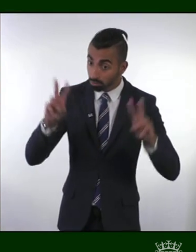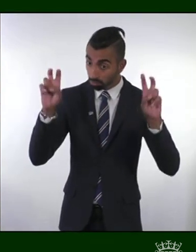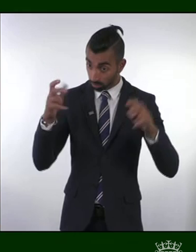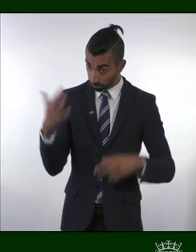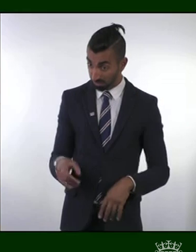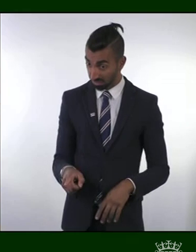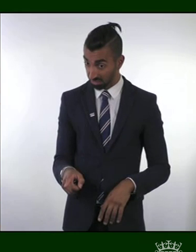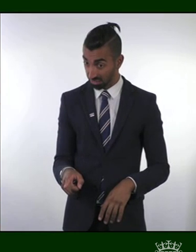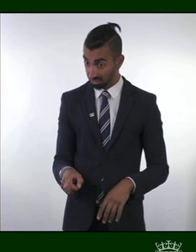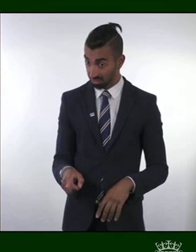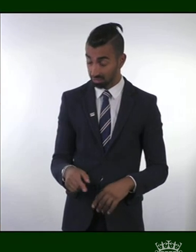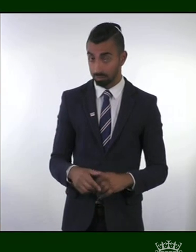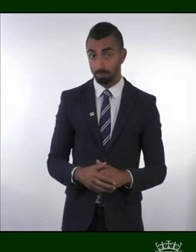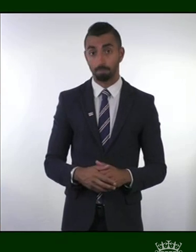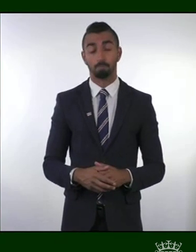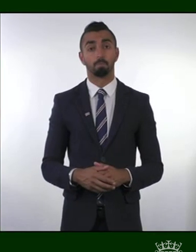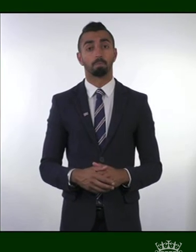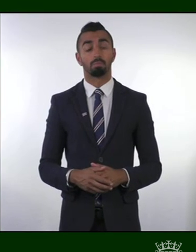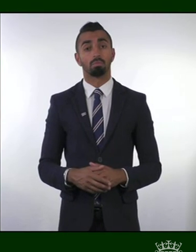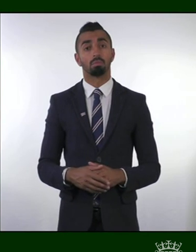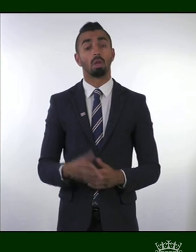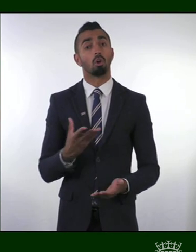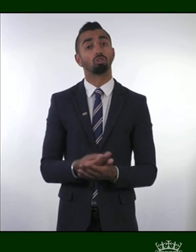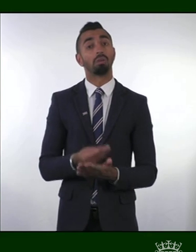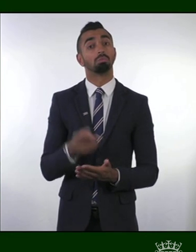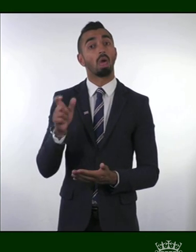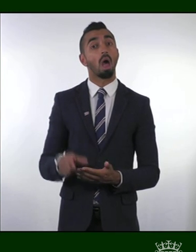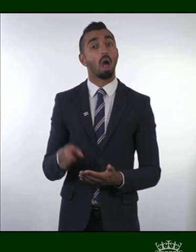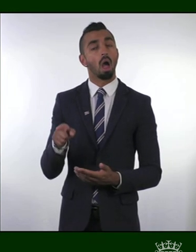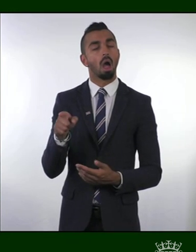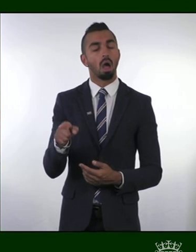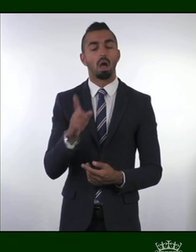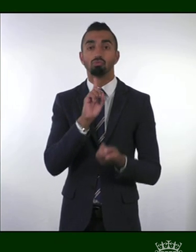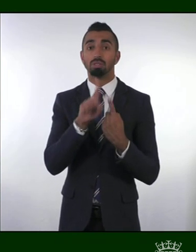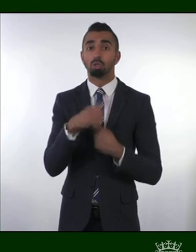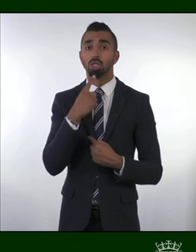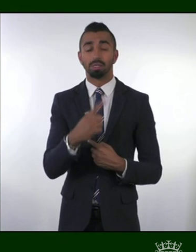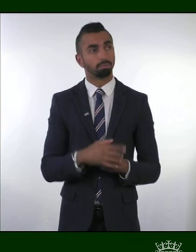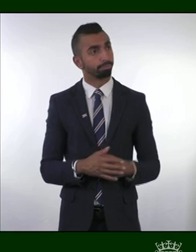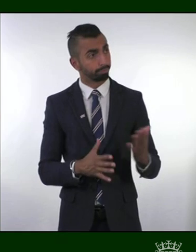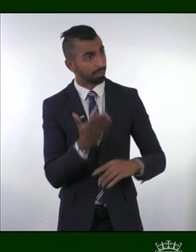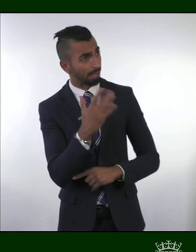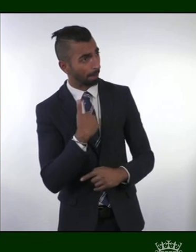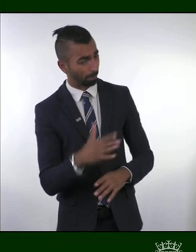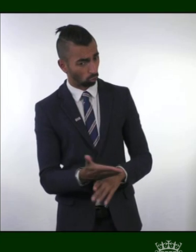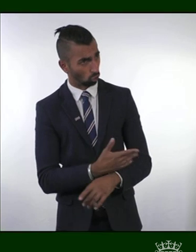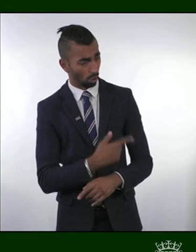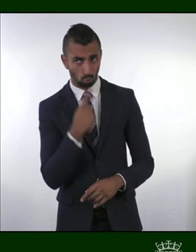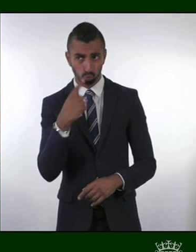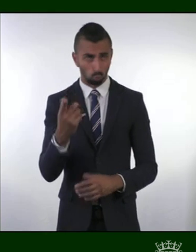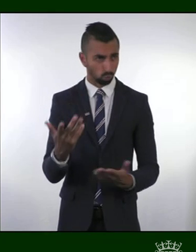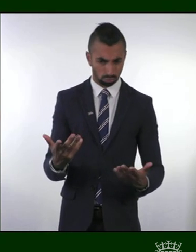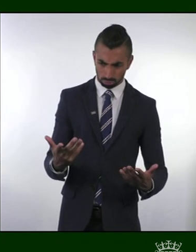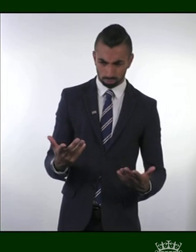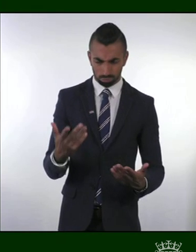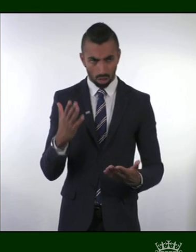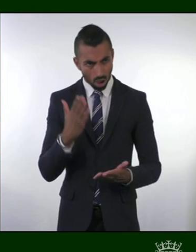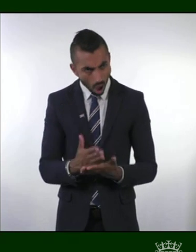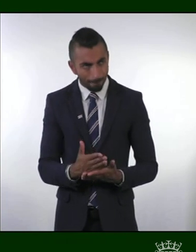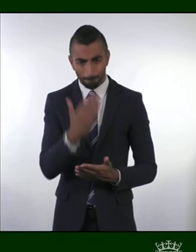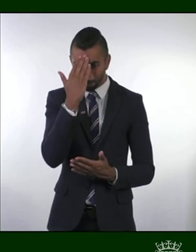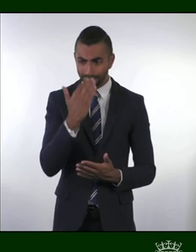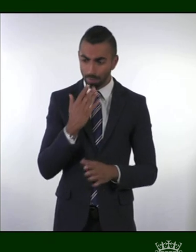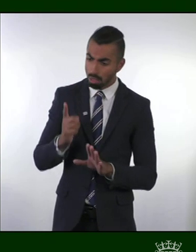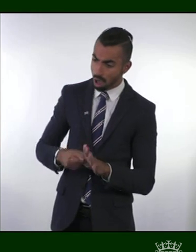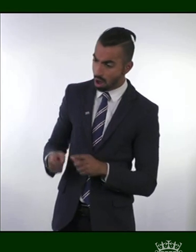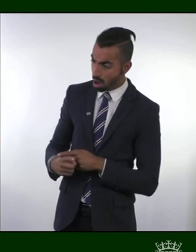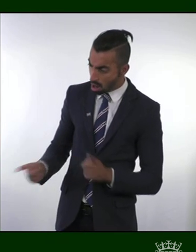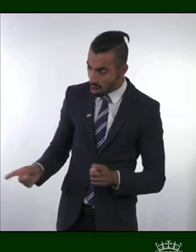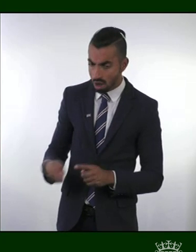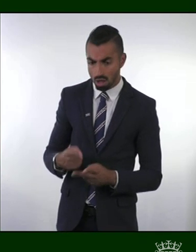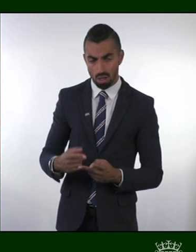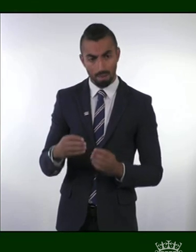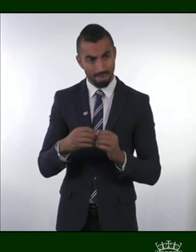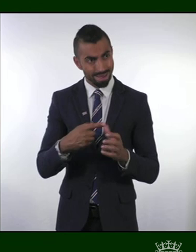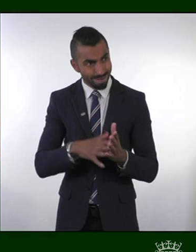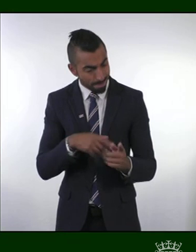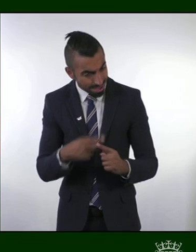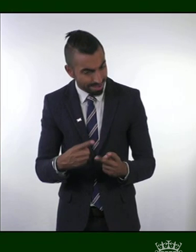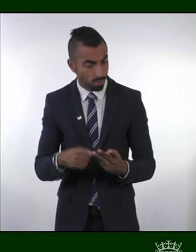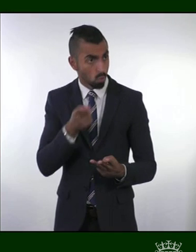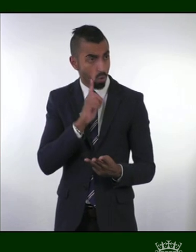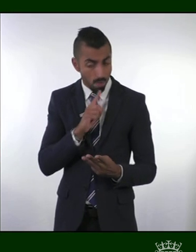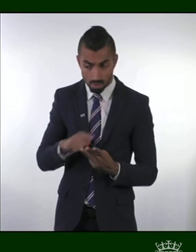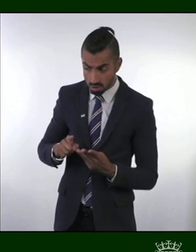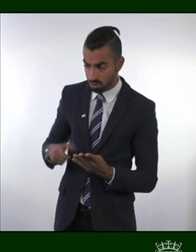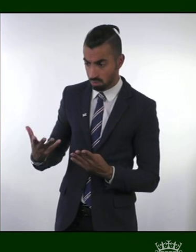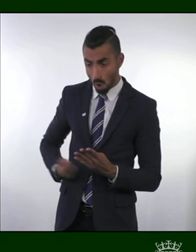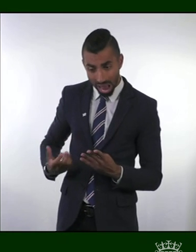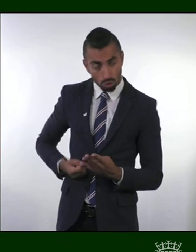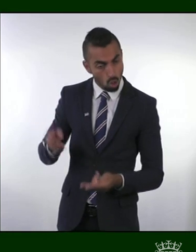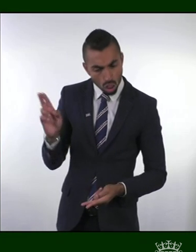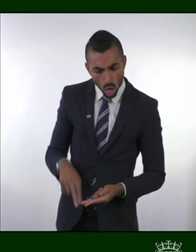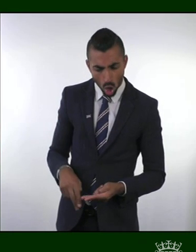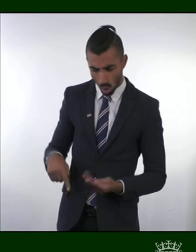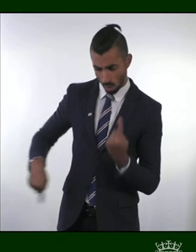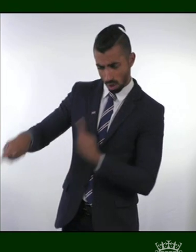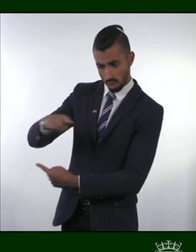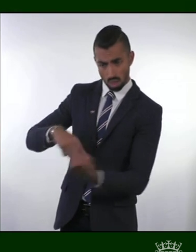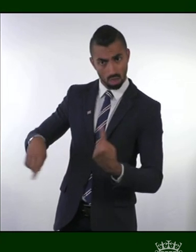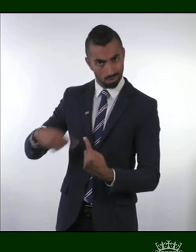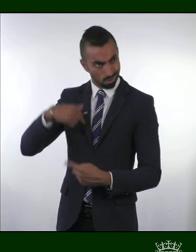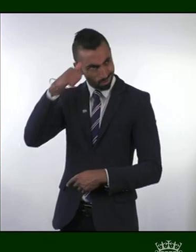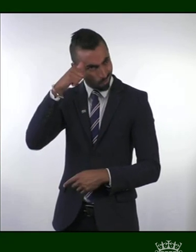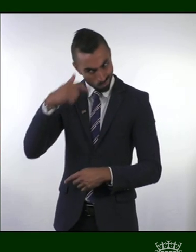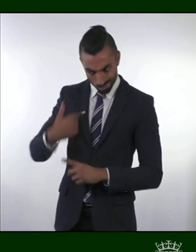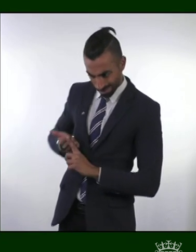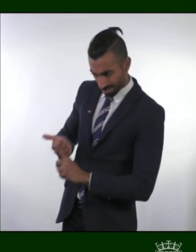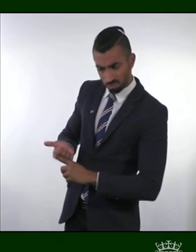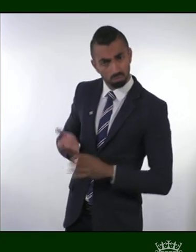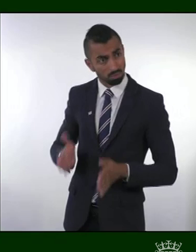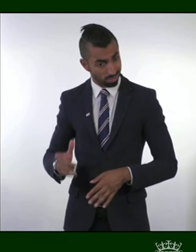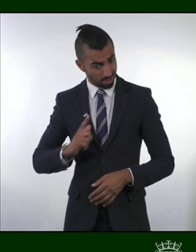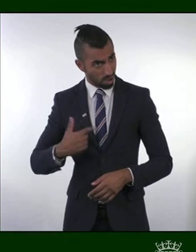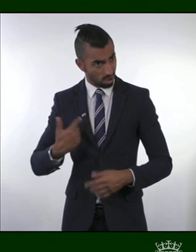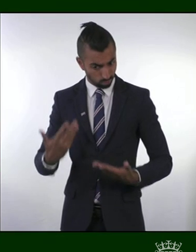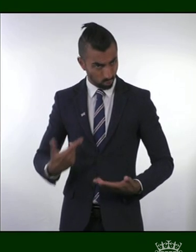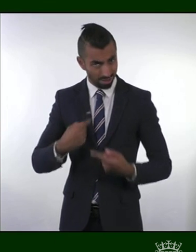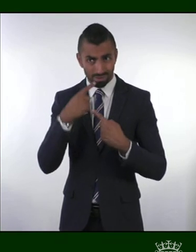I have said before that this is a matter of social justice. It is precisely because the people who work in the sectors most affected are disproportionately younger, from BAME communities and women, and on lower pay and often part time, that we have taken bold and decisive action to help those sectors.